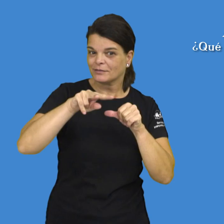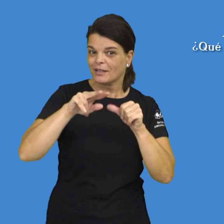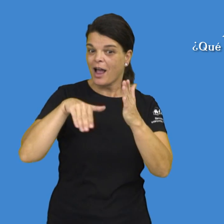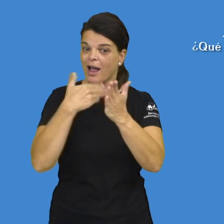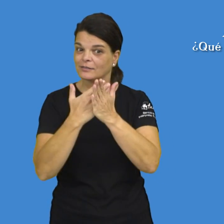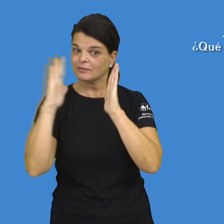hasta